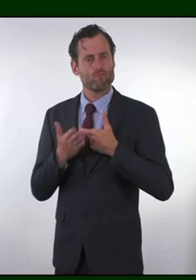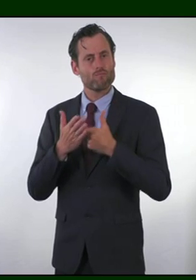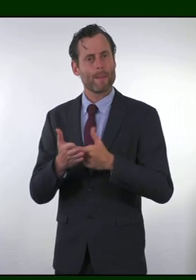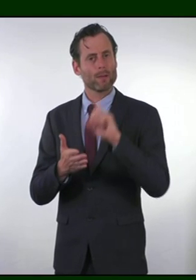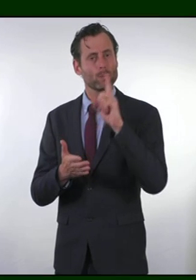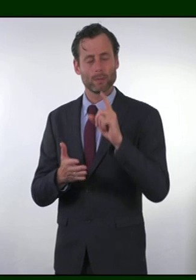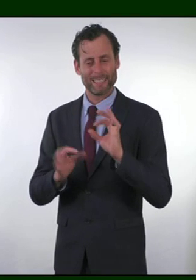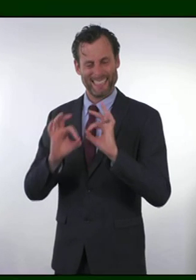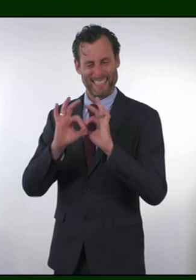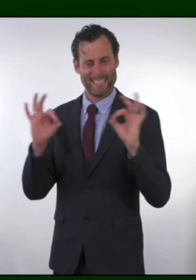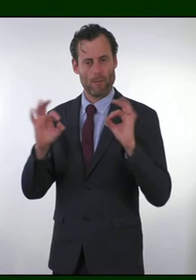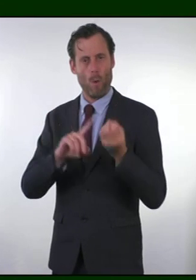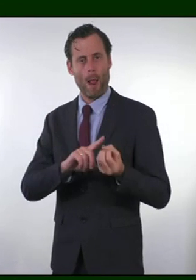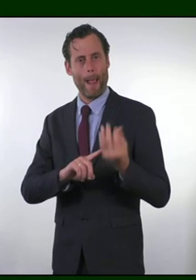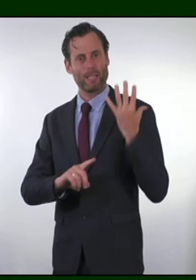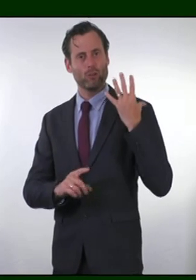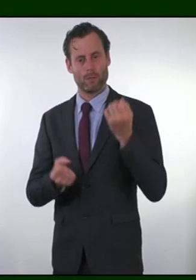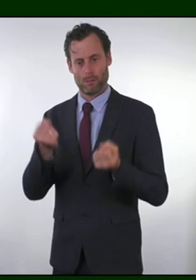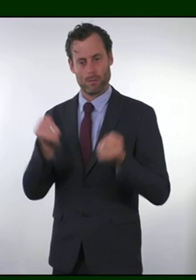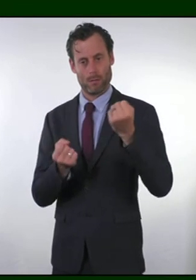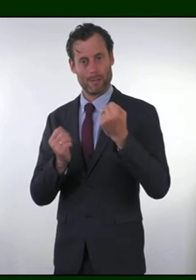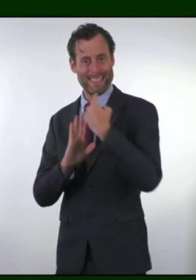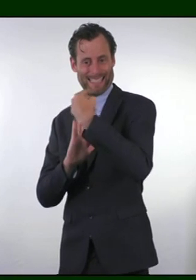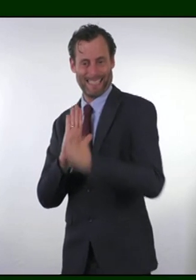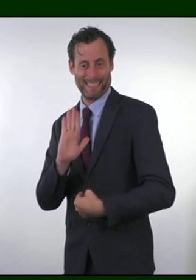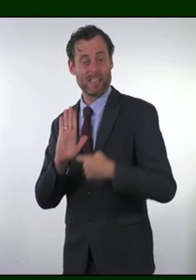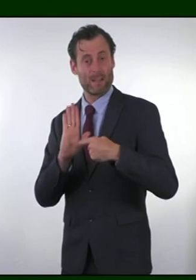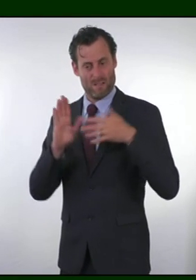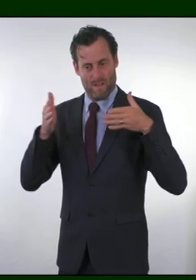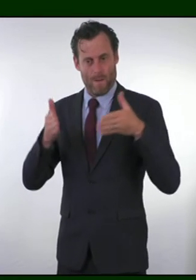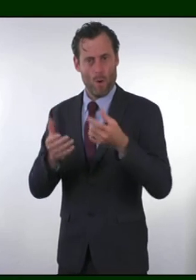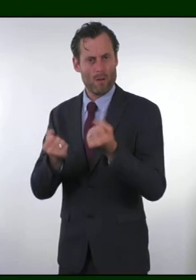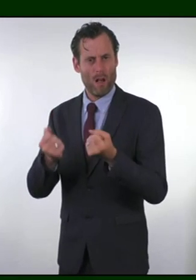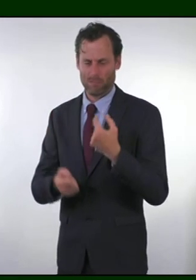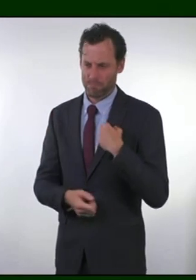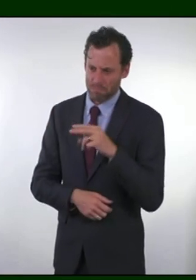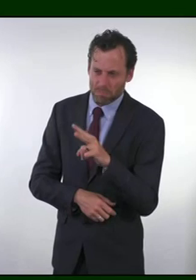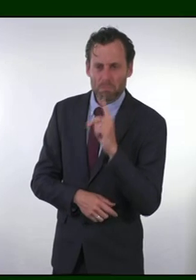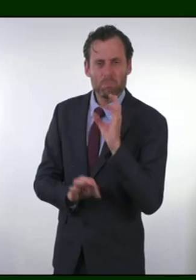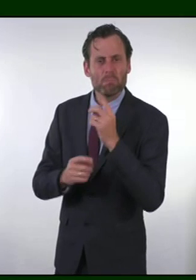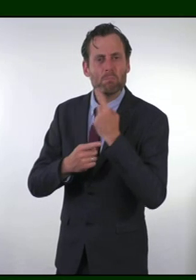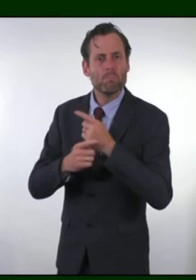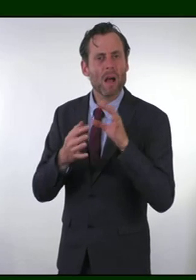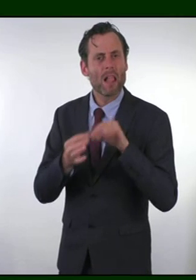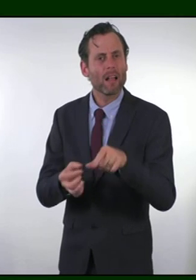I hear nothing from him about what he will do to support manufacturing and our climate objectives.